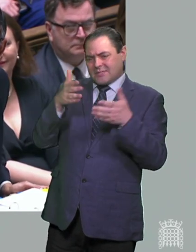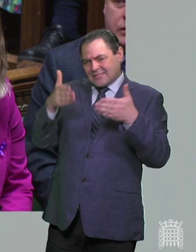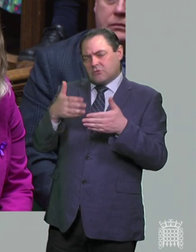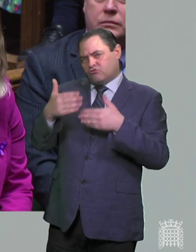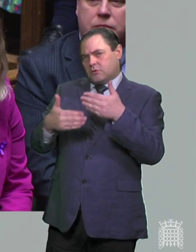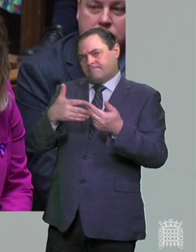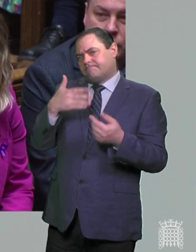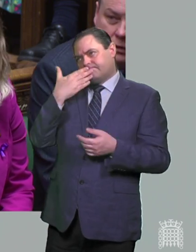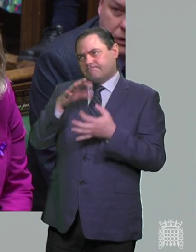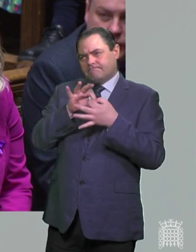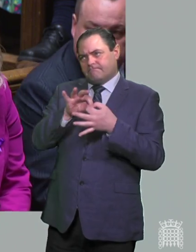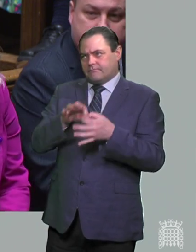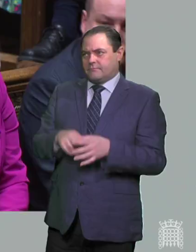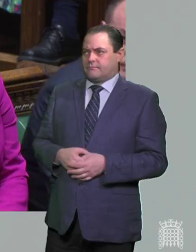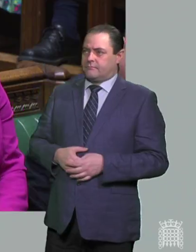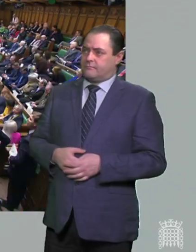I look forward to that discussion with her.